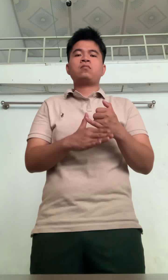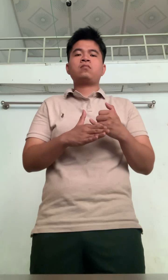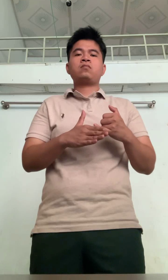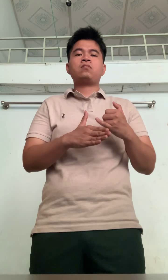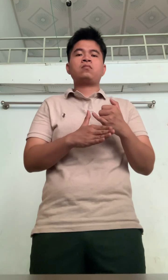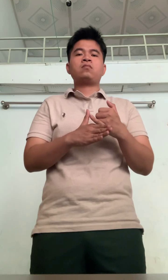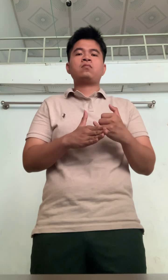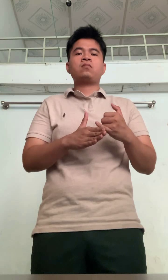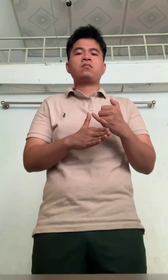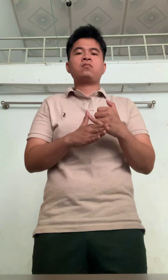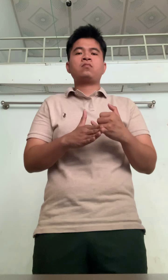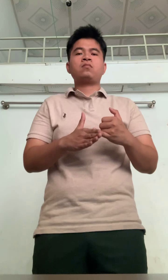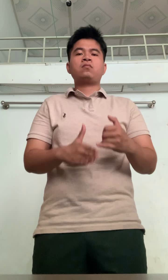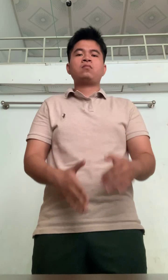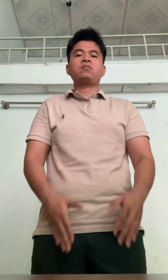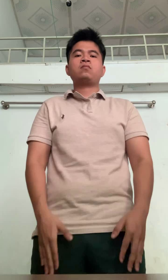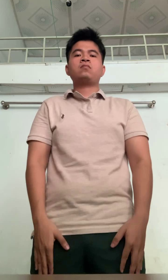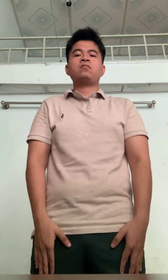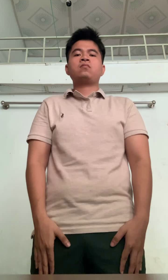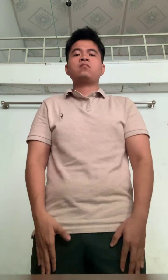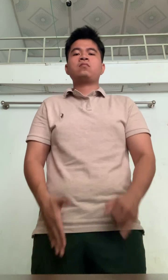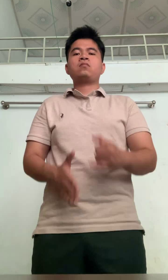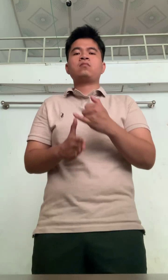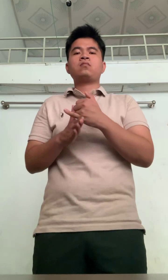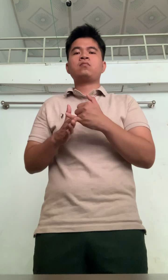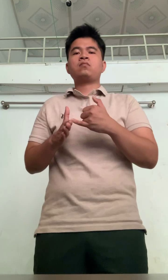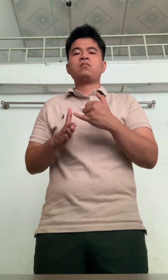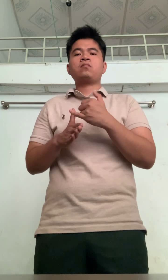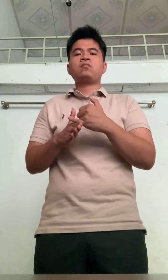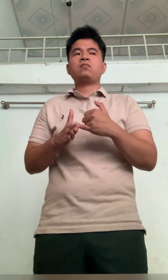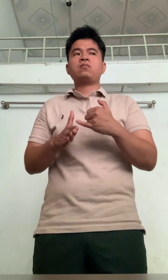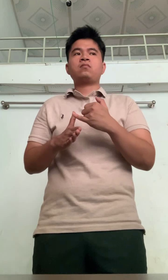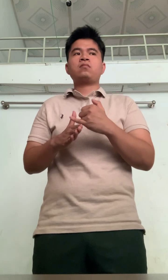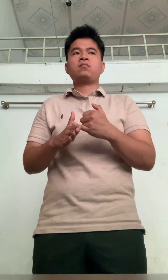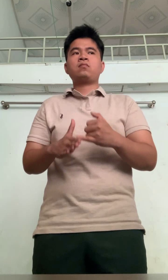cuoi thang